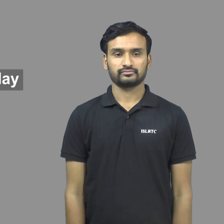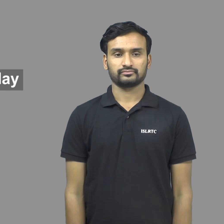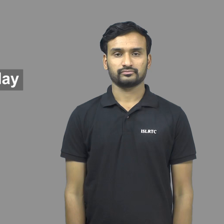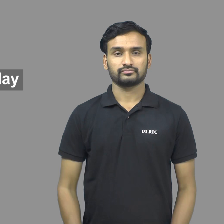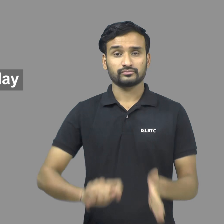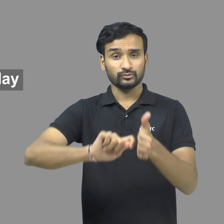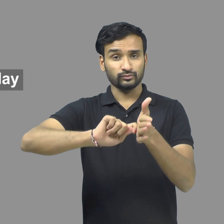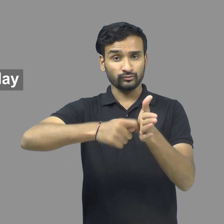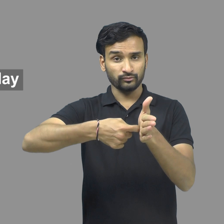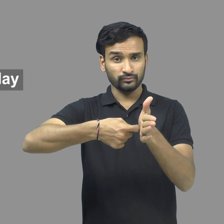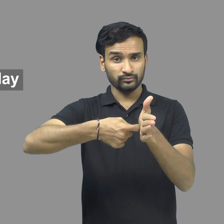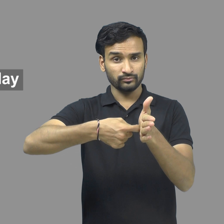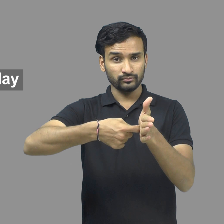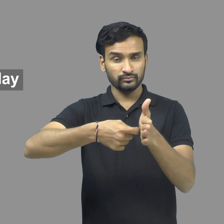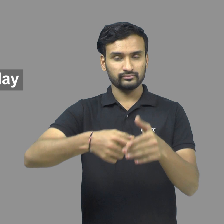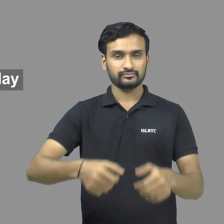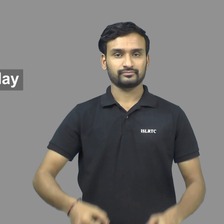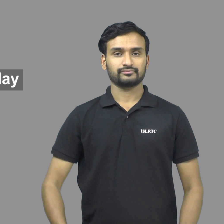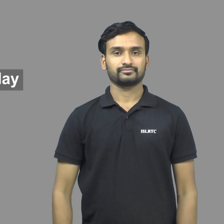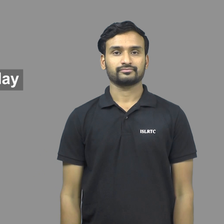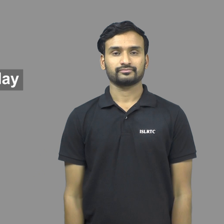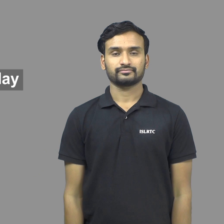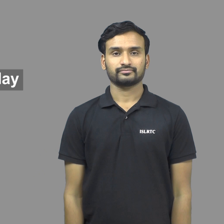Holiday